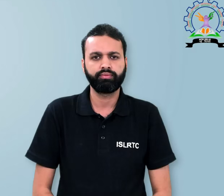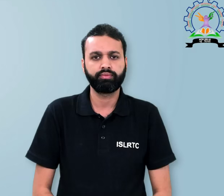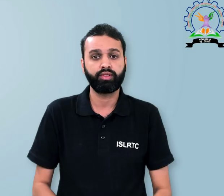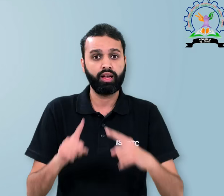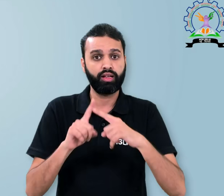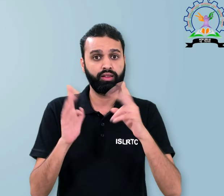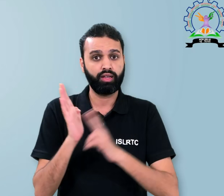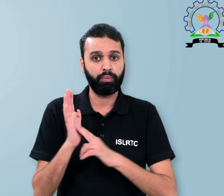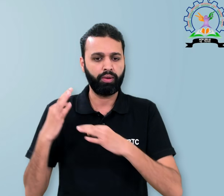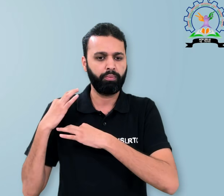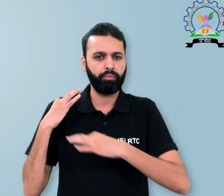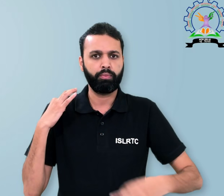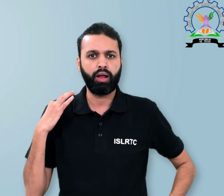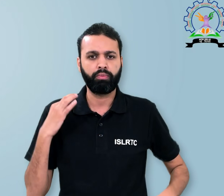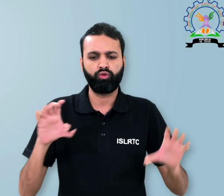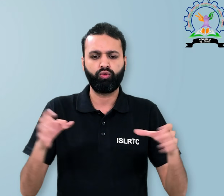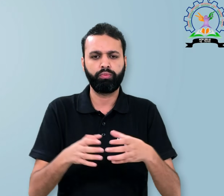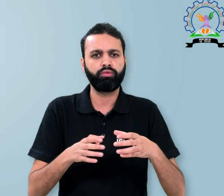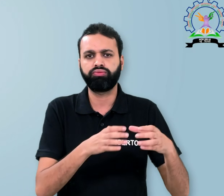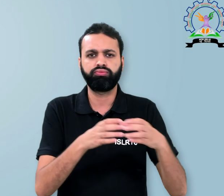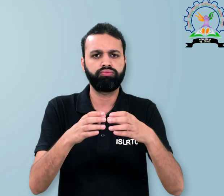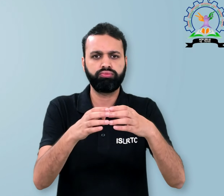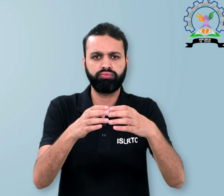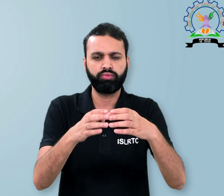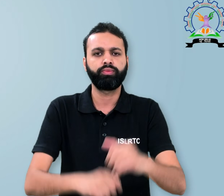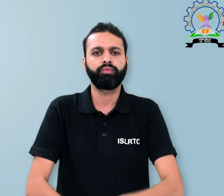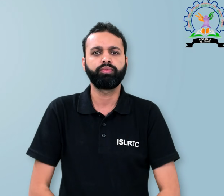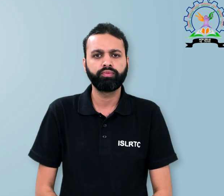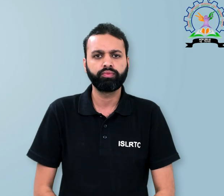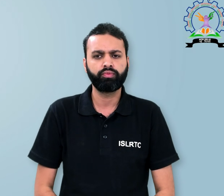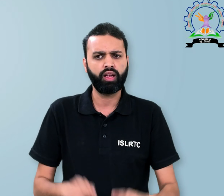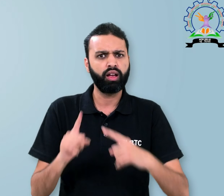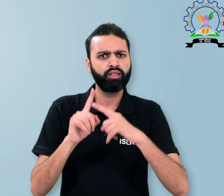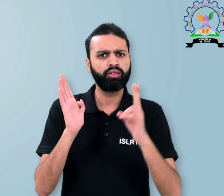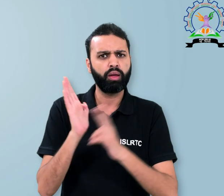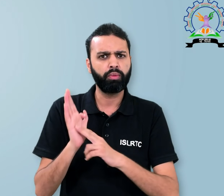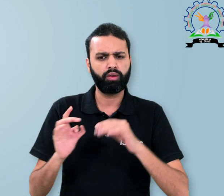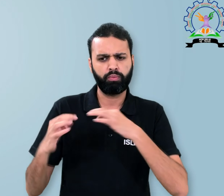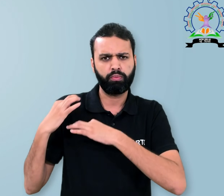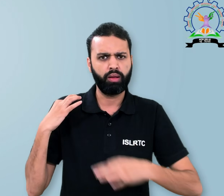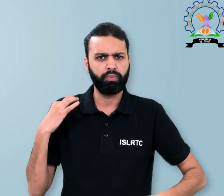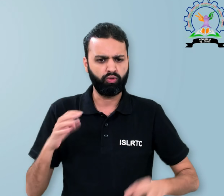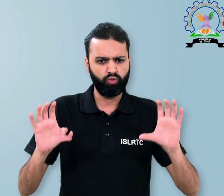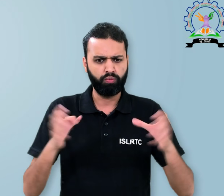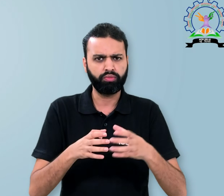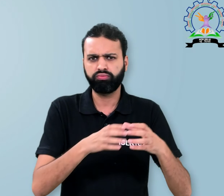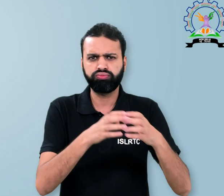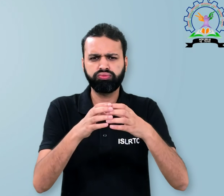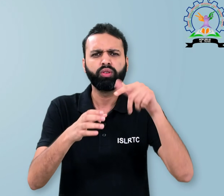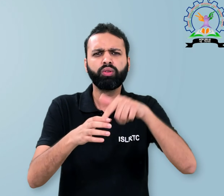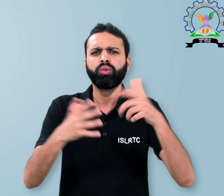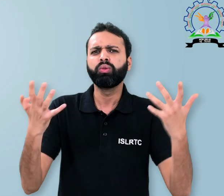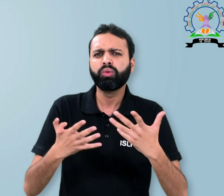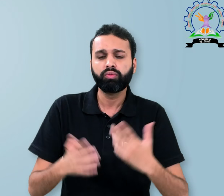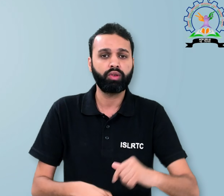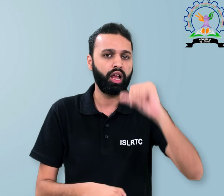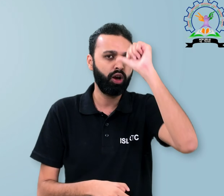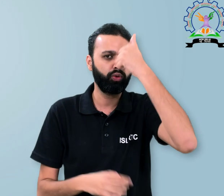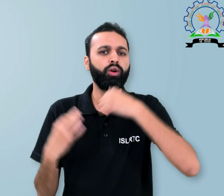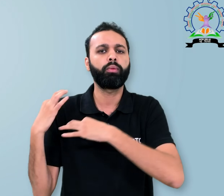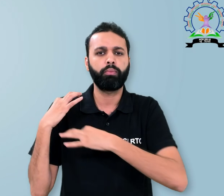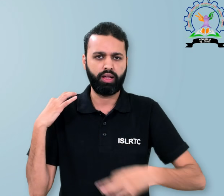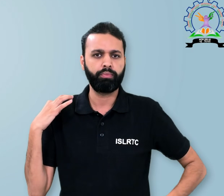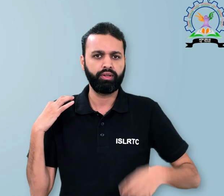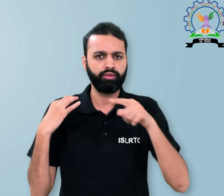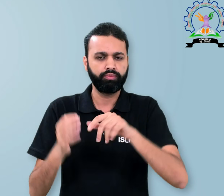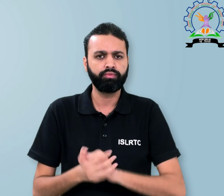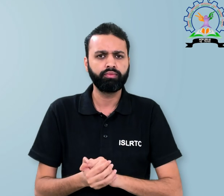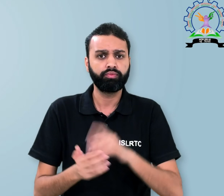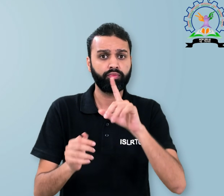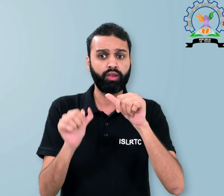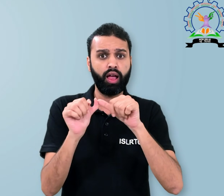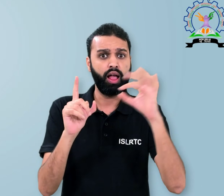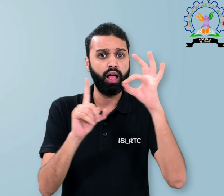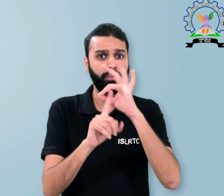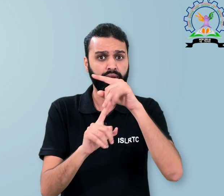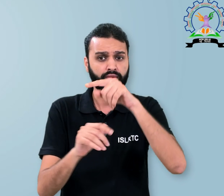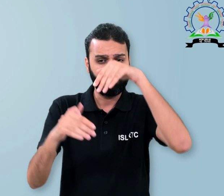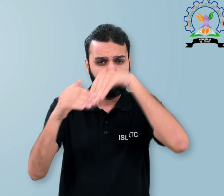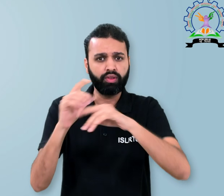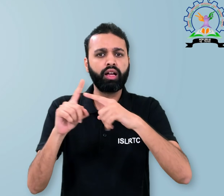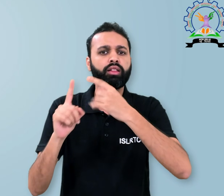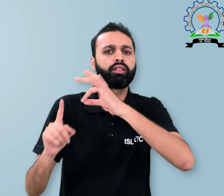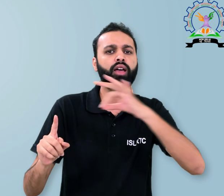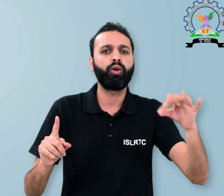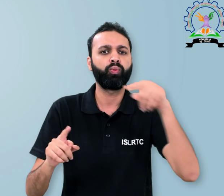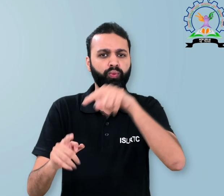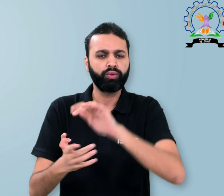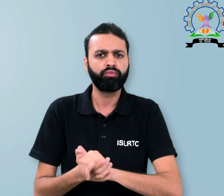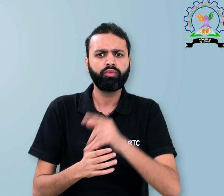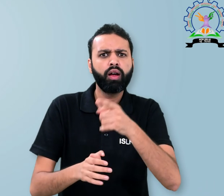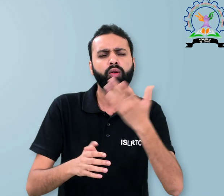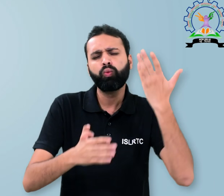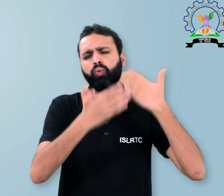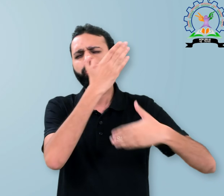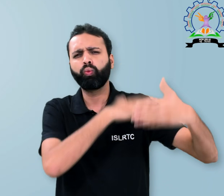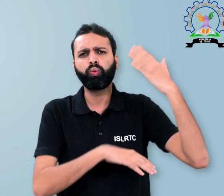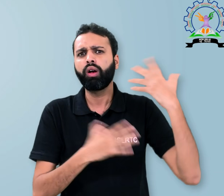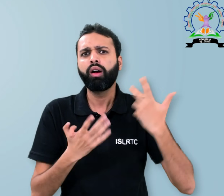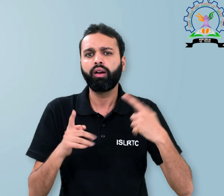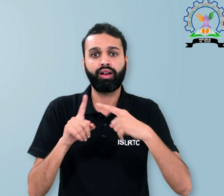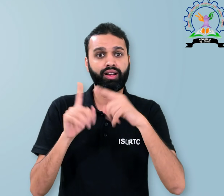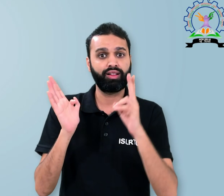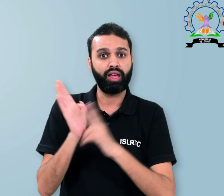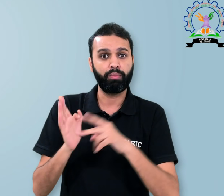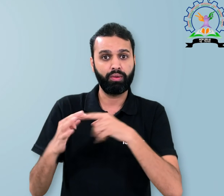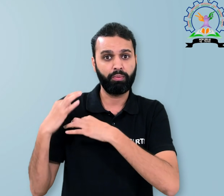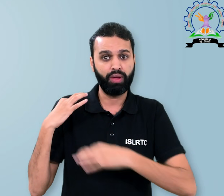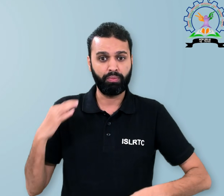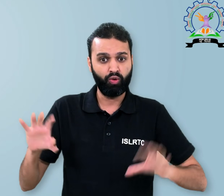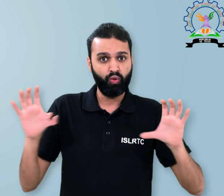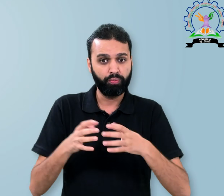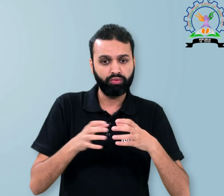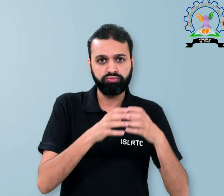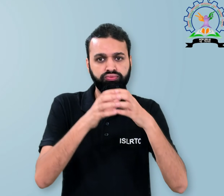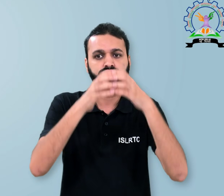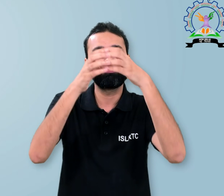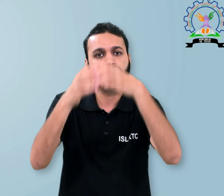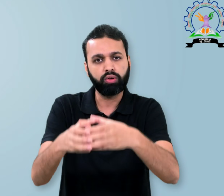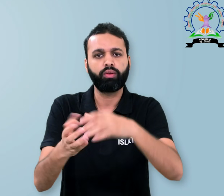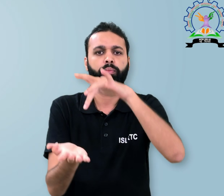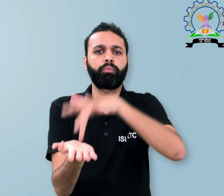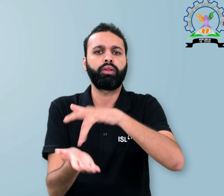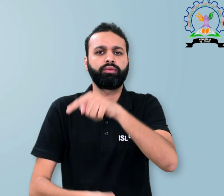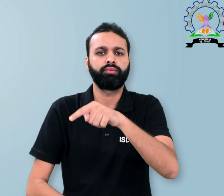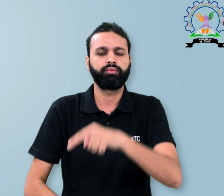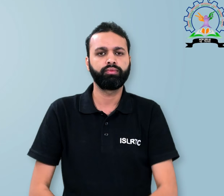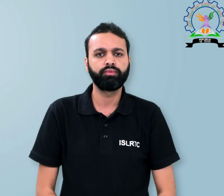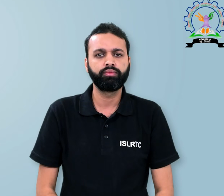Dravidas Dravida Brahmins, or simply Dravidulu, are Hindu brahmins and a sub-caste of the Telugu Brahmins of Andhra Pradesh in South India, who migrated from Tamil-speaking regions.